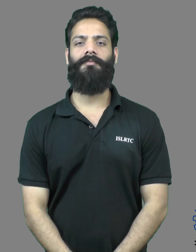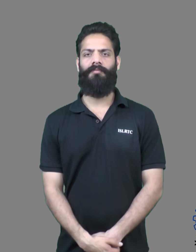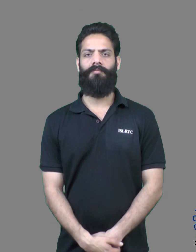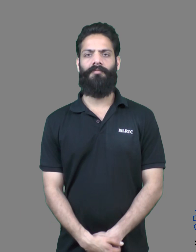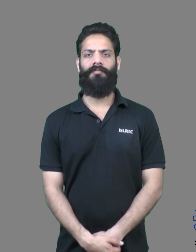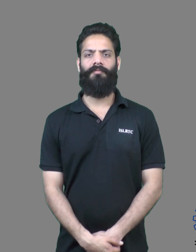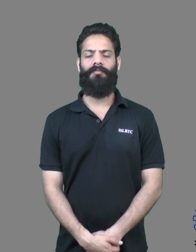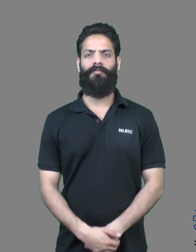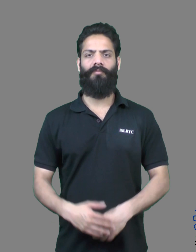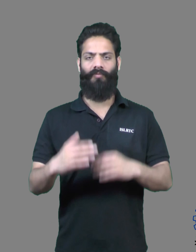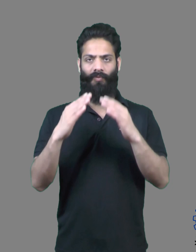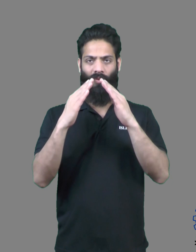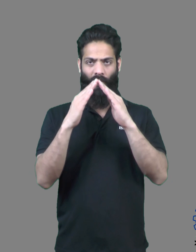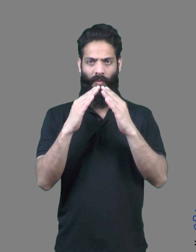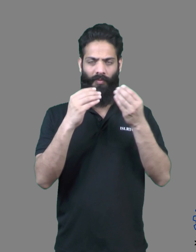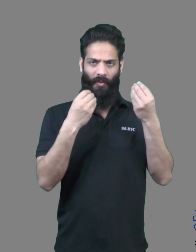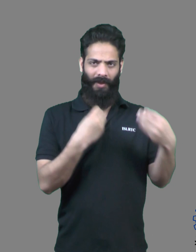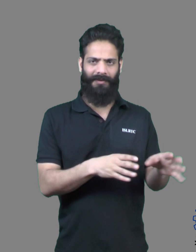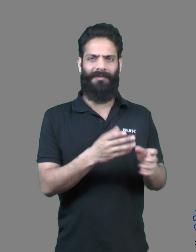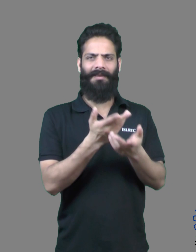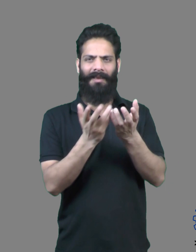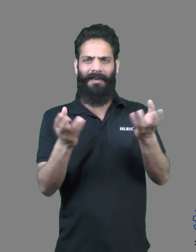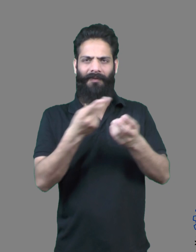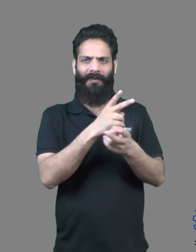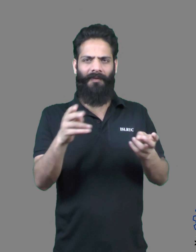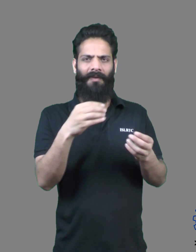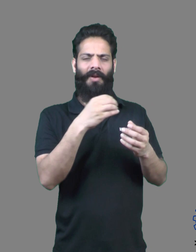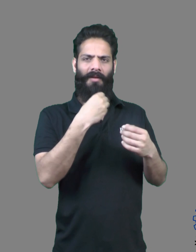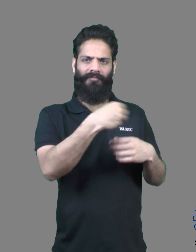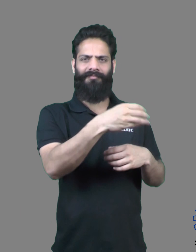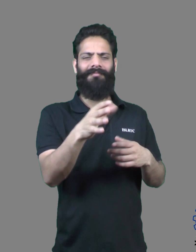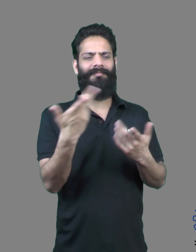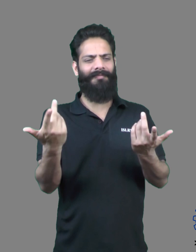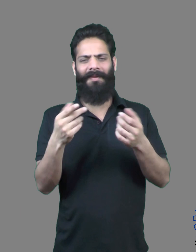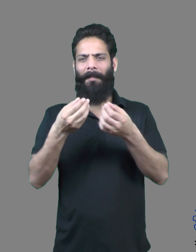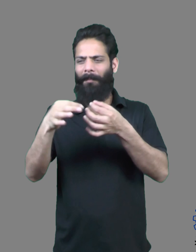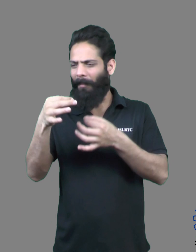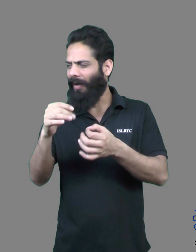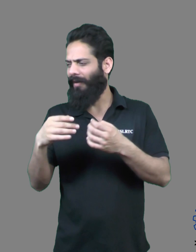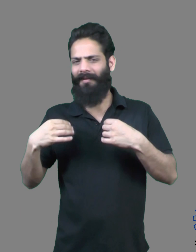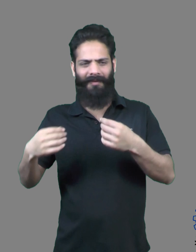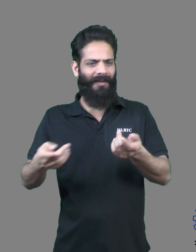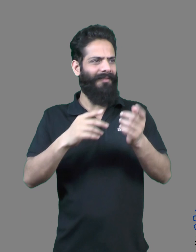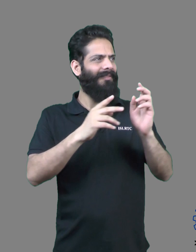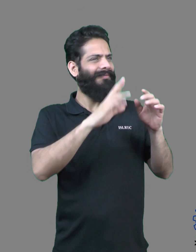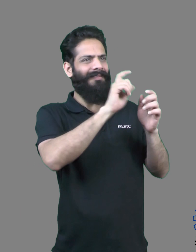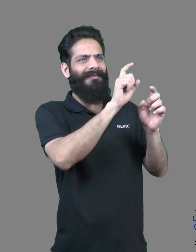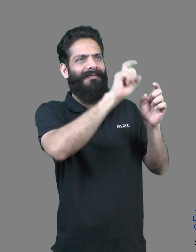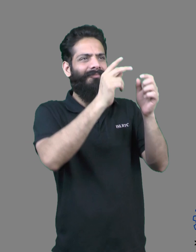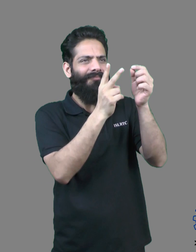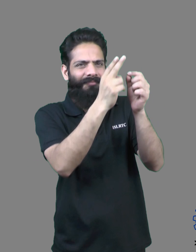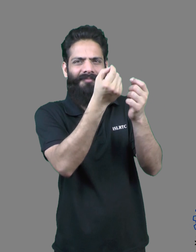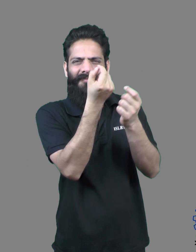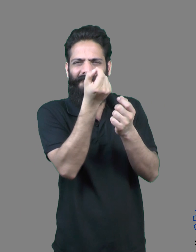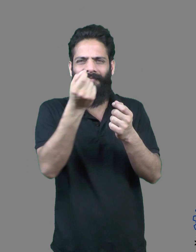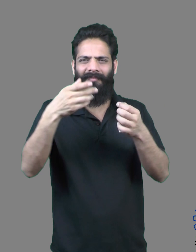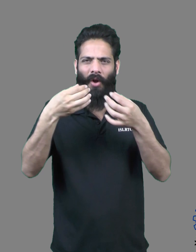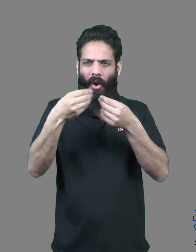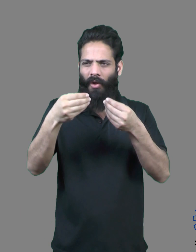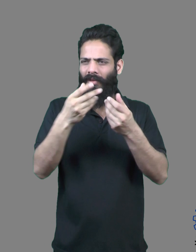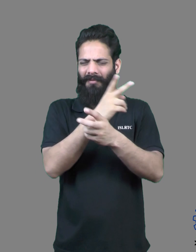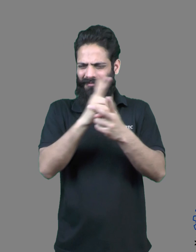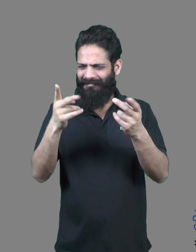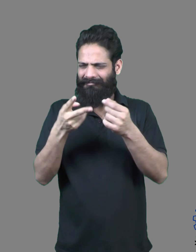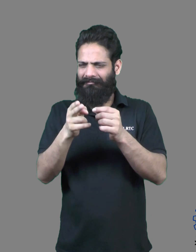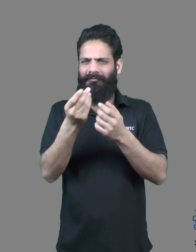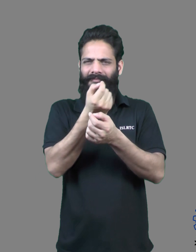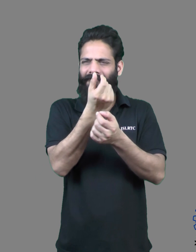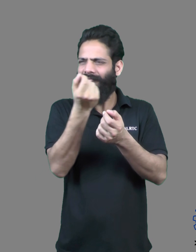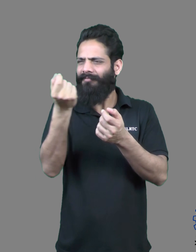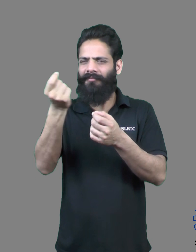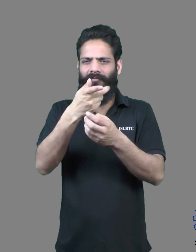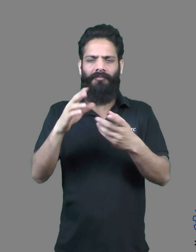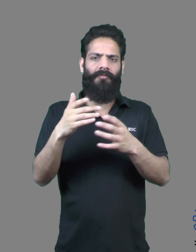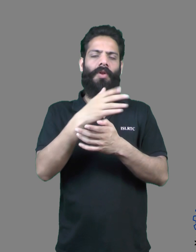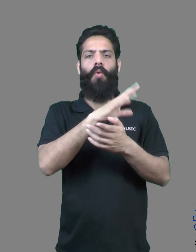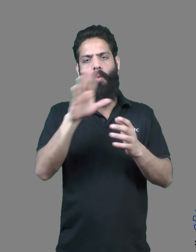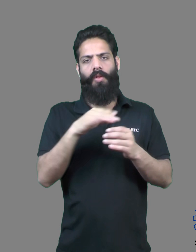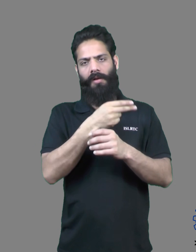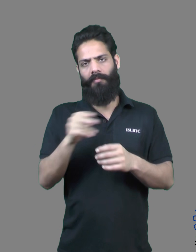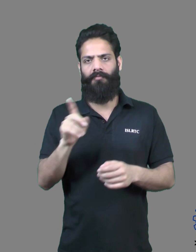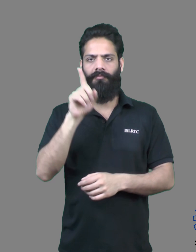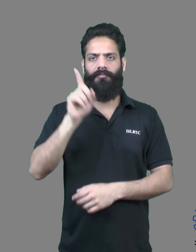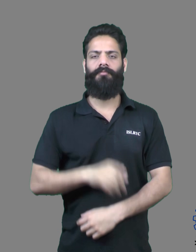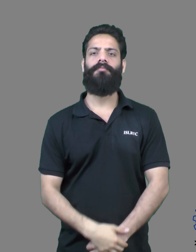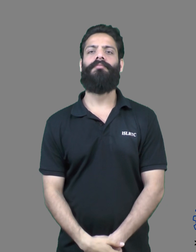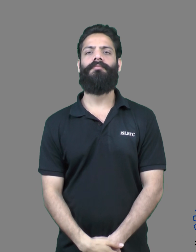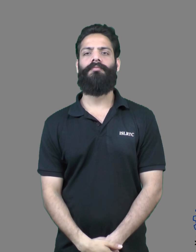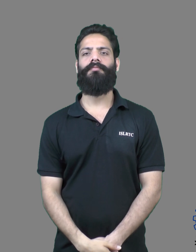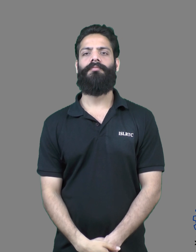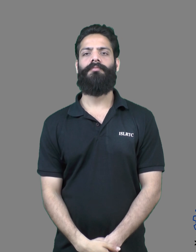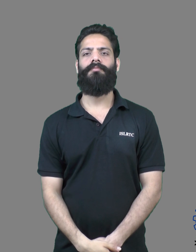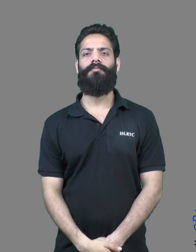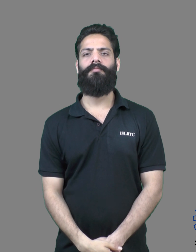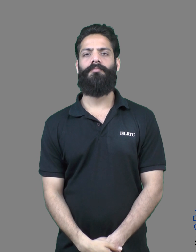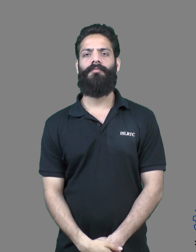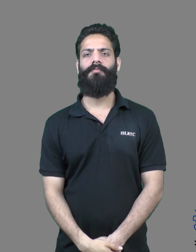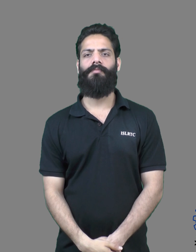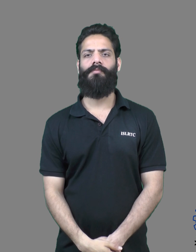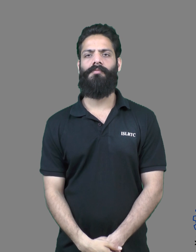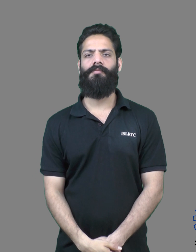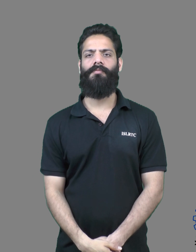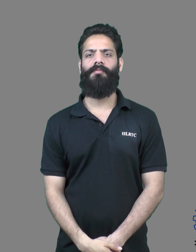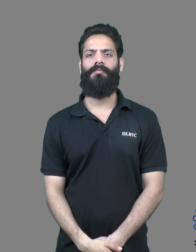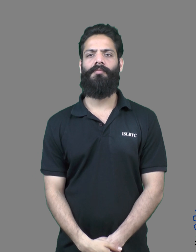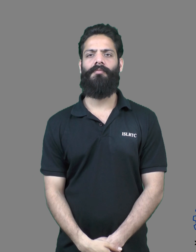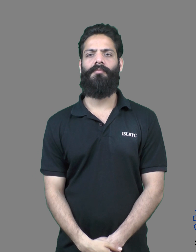Household Waste